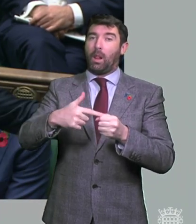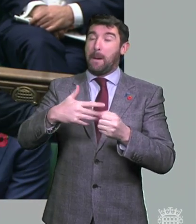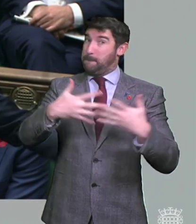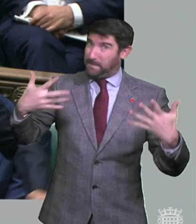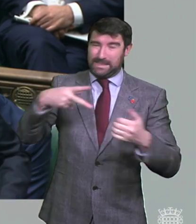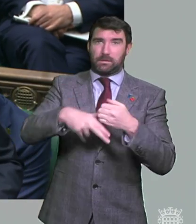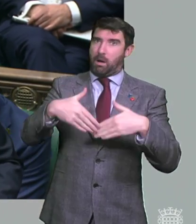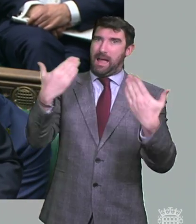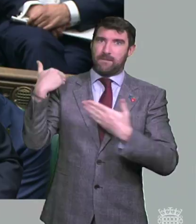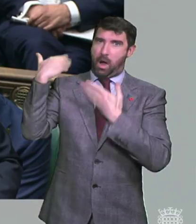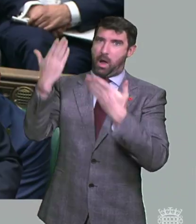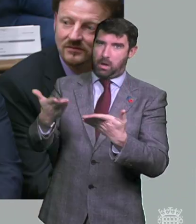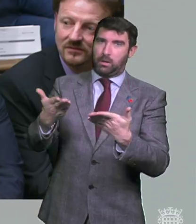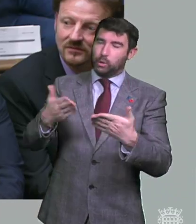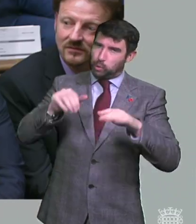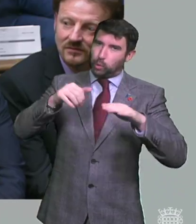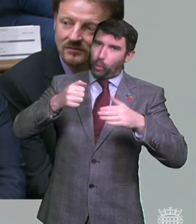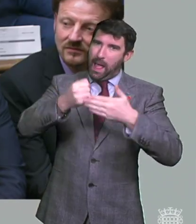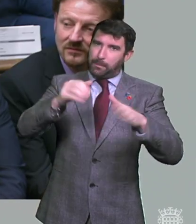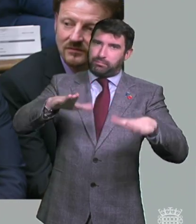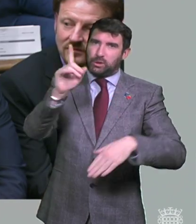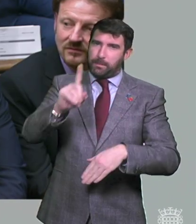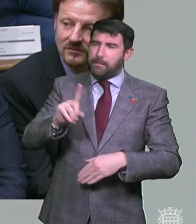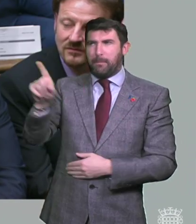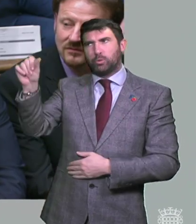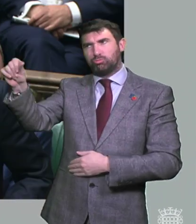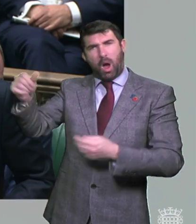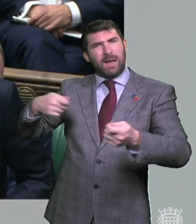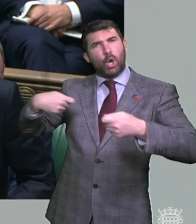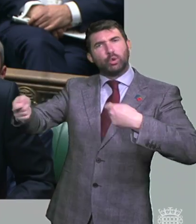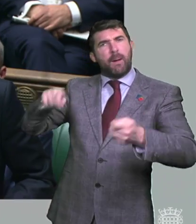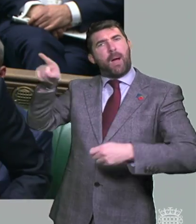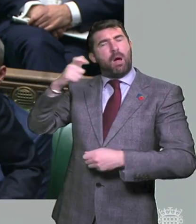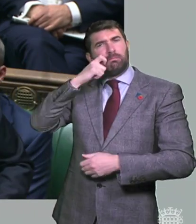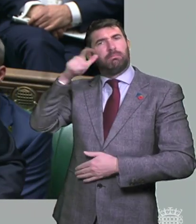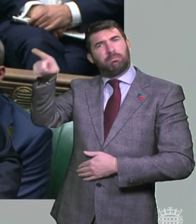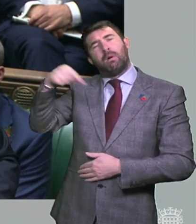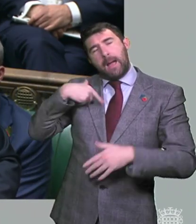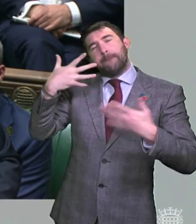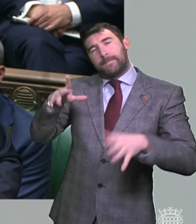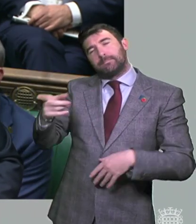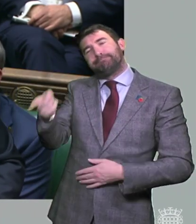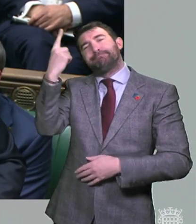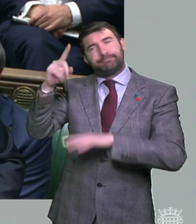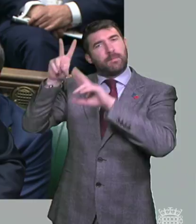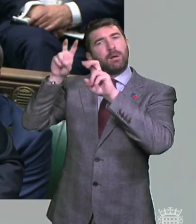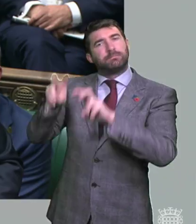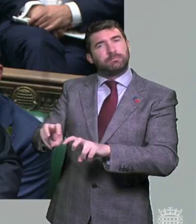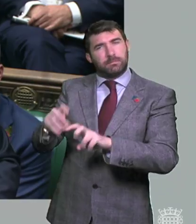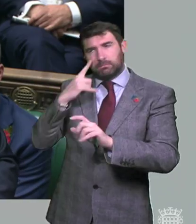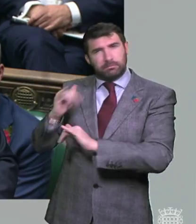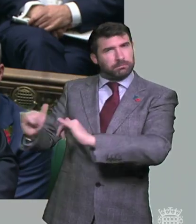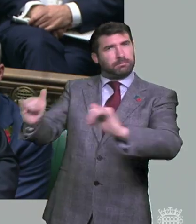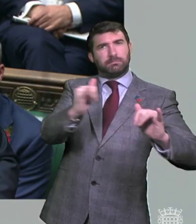I recognise the concerns that my honourable Friend raises, which is why we asked the Competition and Markets Authority to conduct an urgent review of the market.